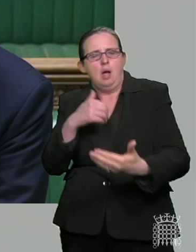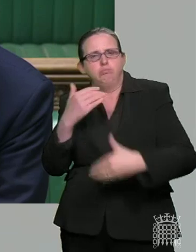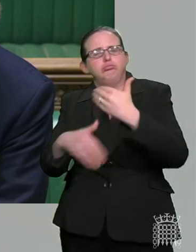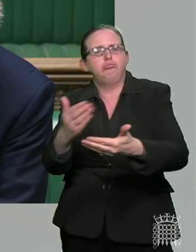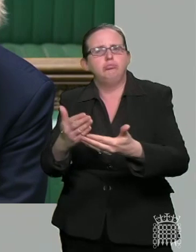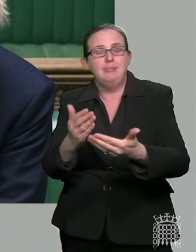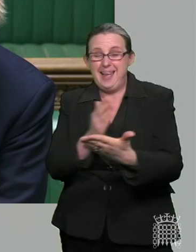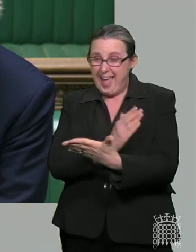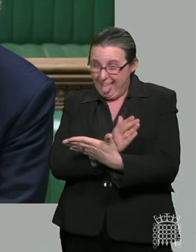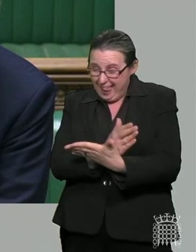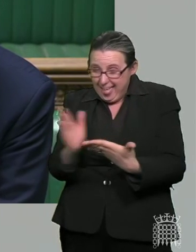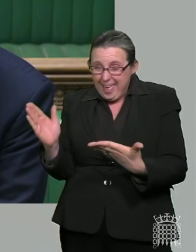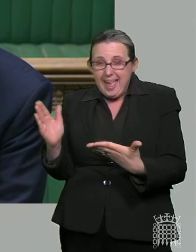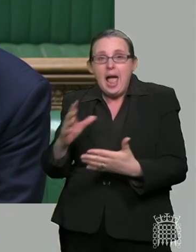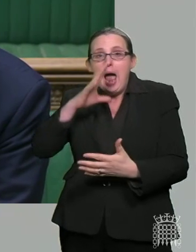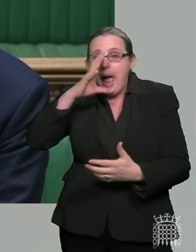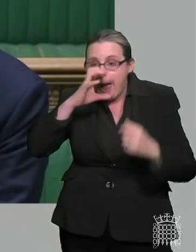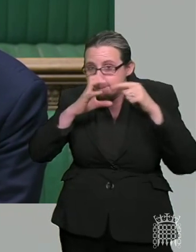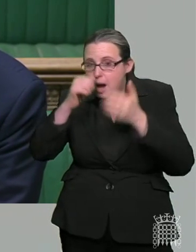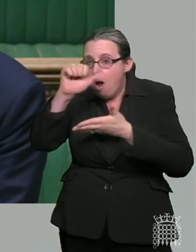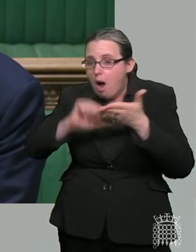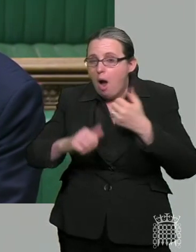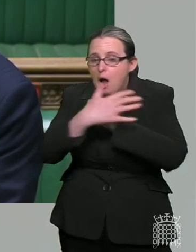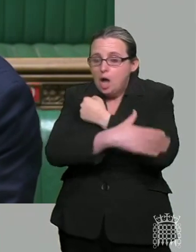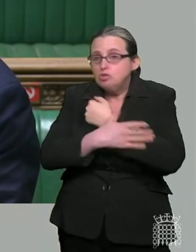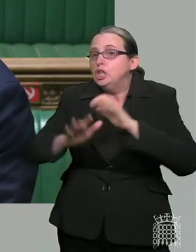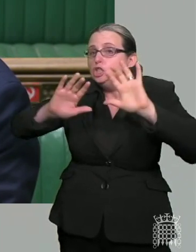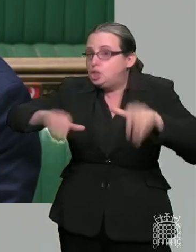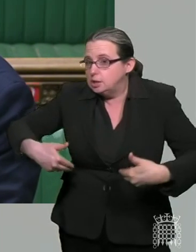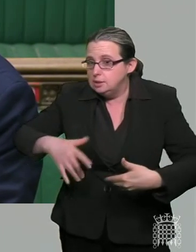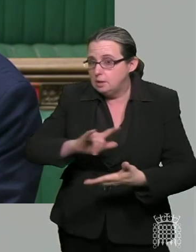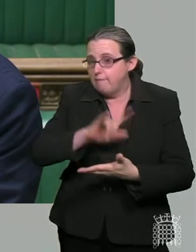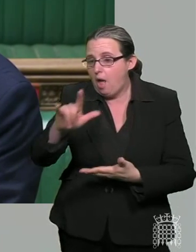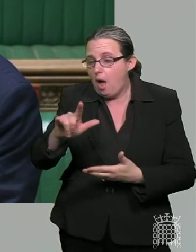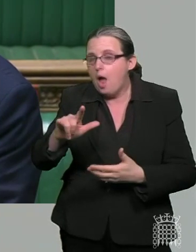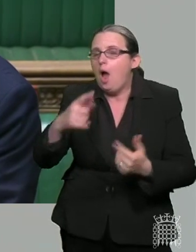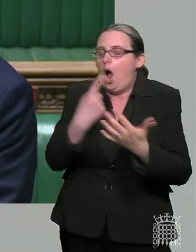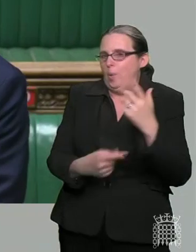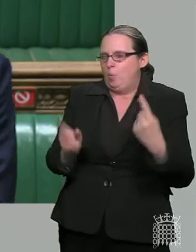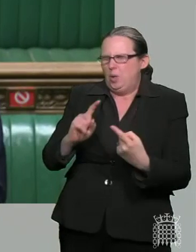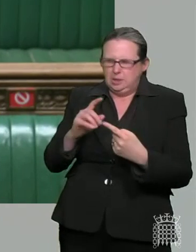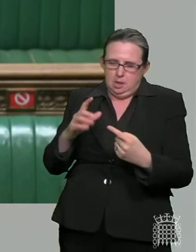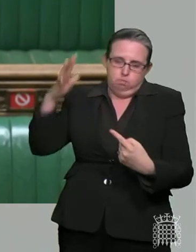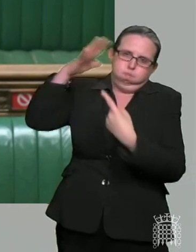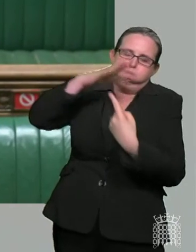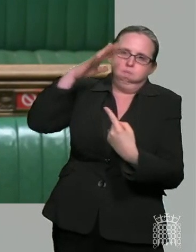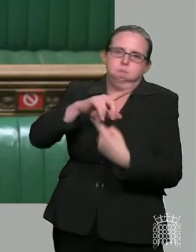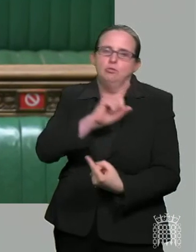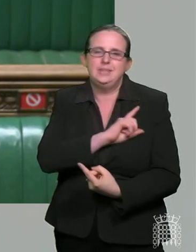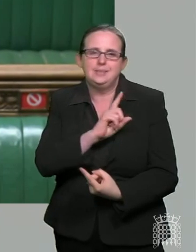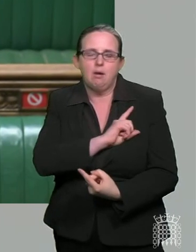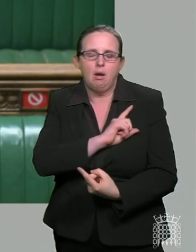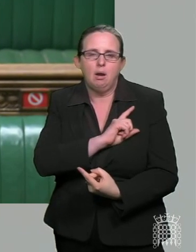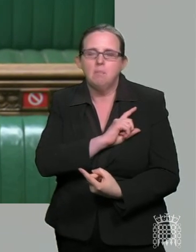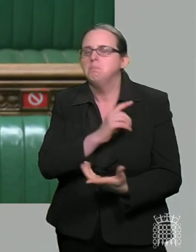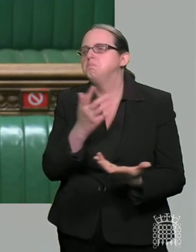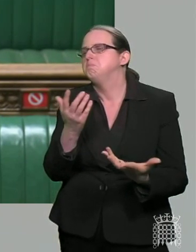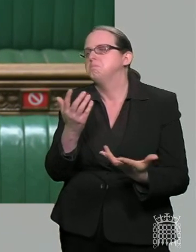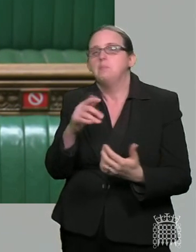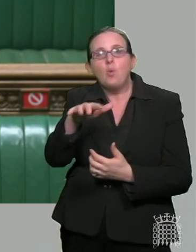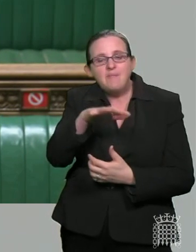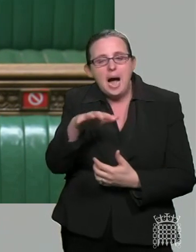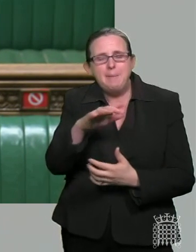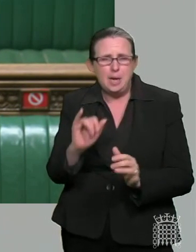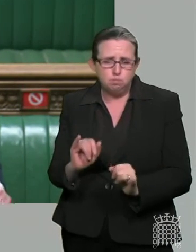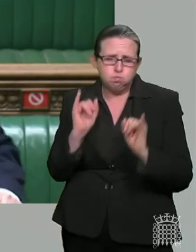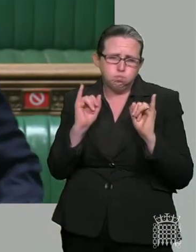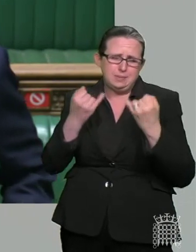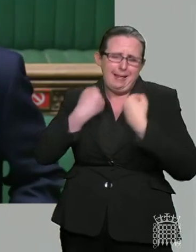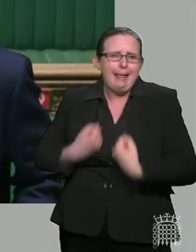very clear, Mr Speaker: you should not be going to an amber list country except for some extreme circumstance, such as the serious illness of a family member.